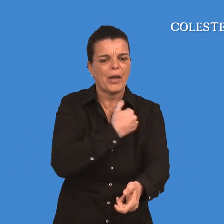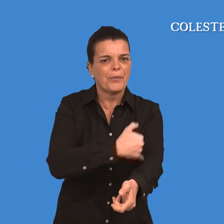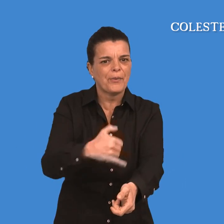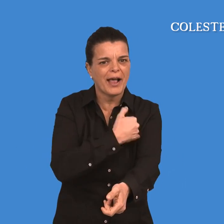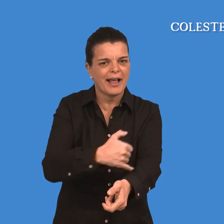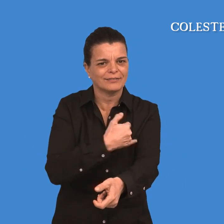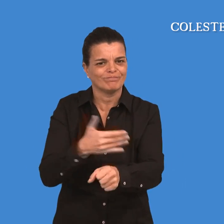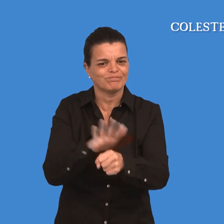vena